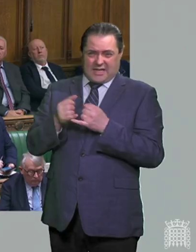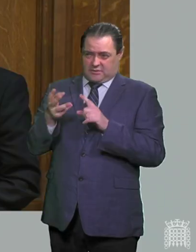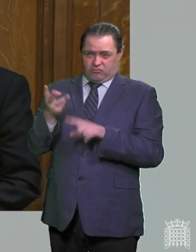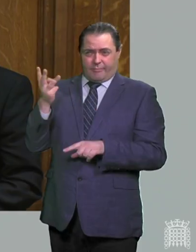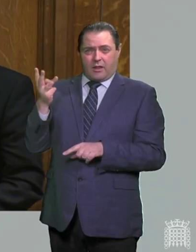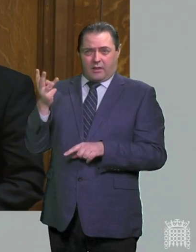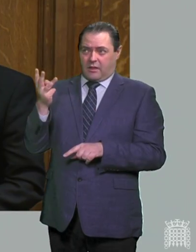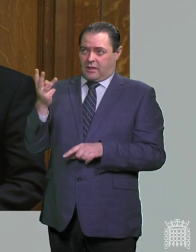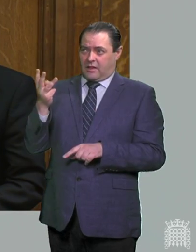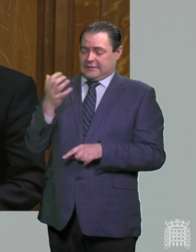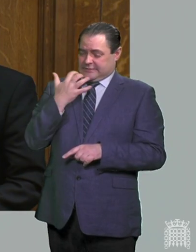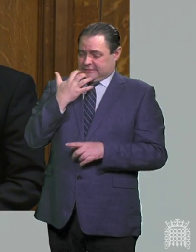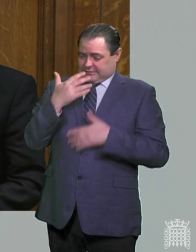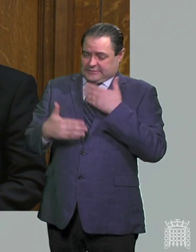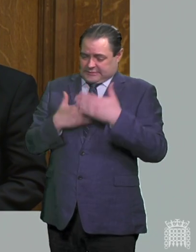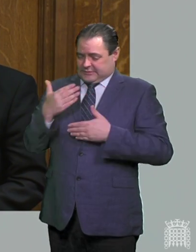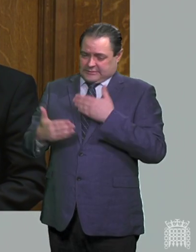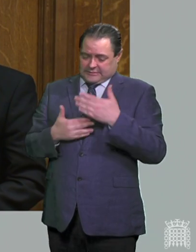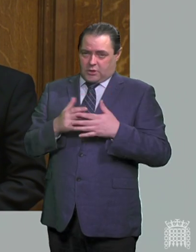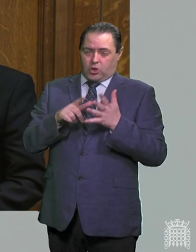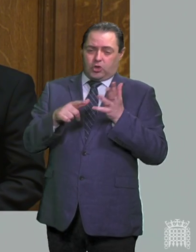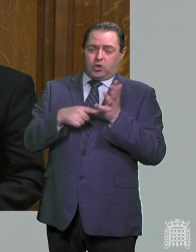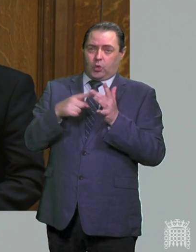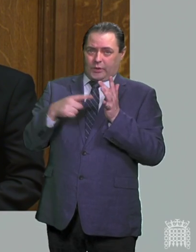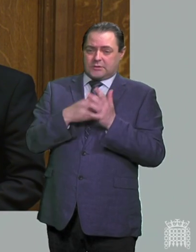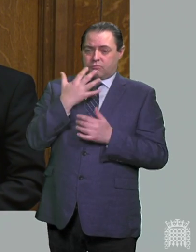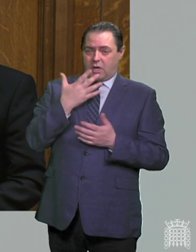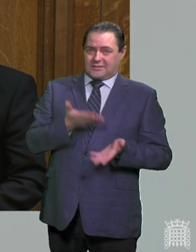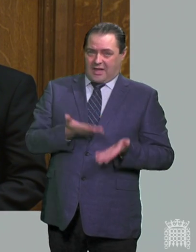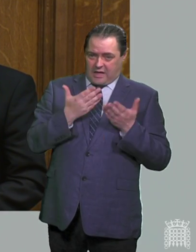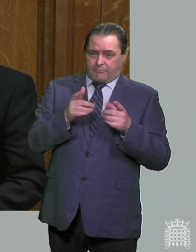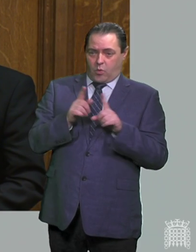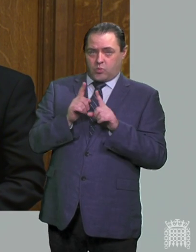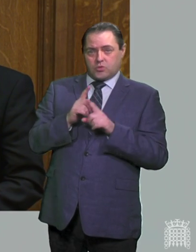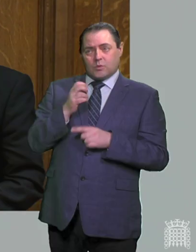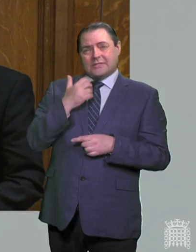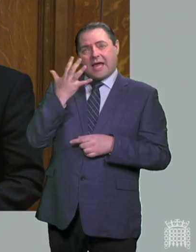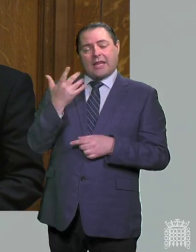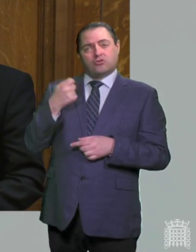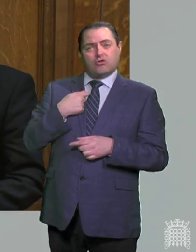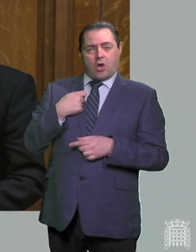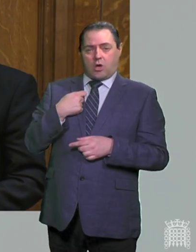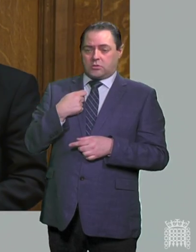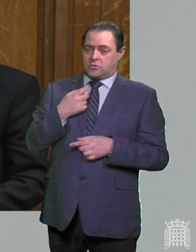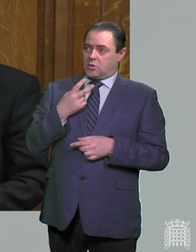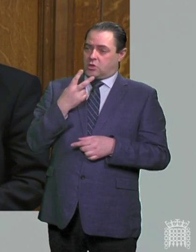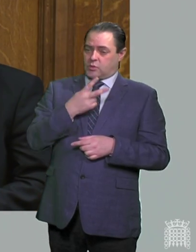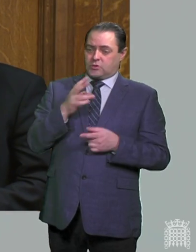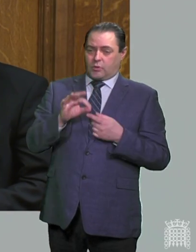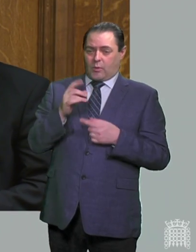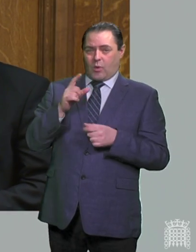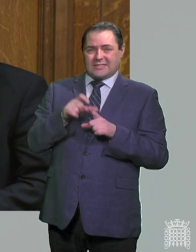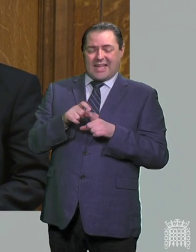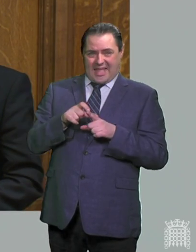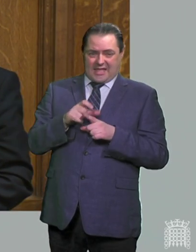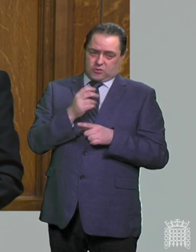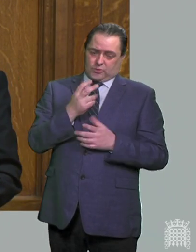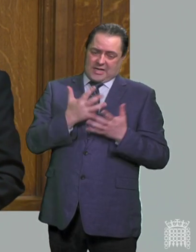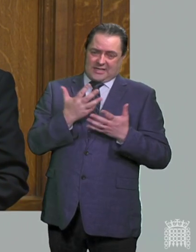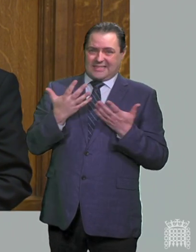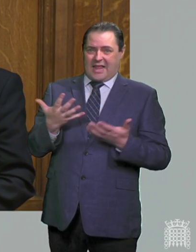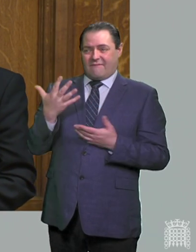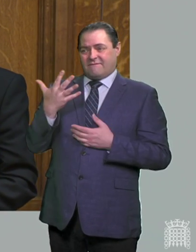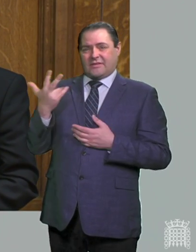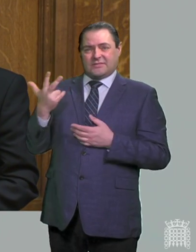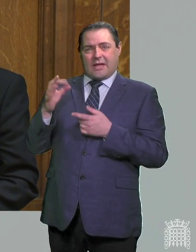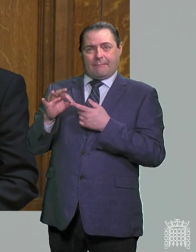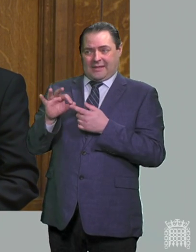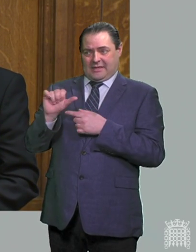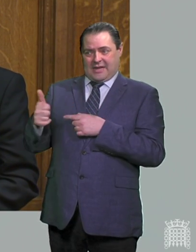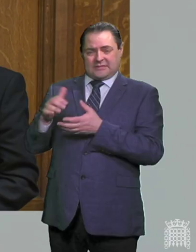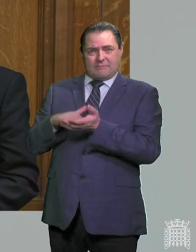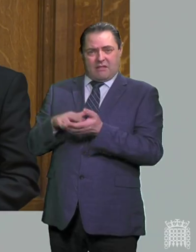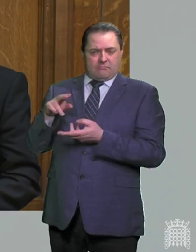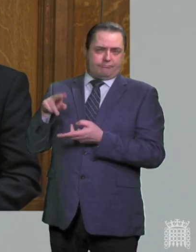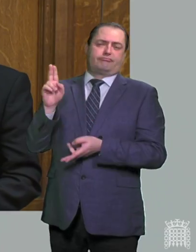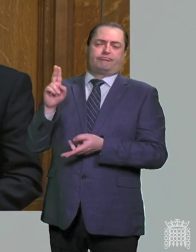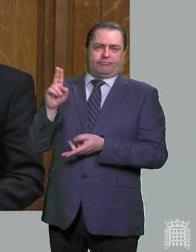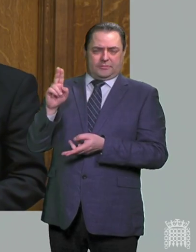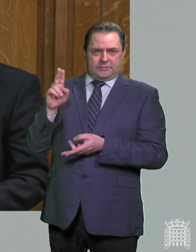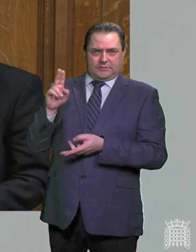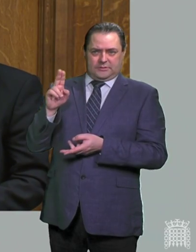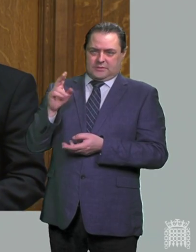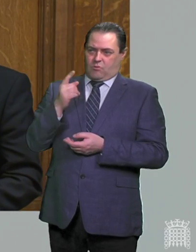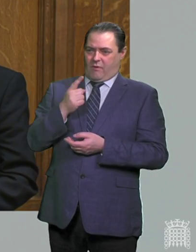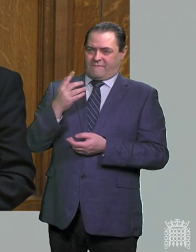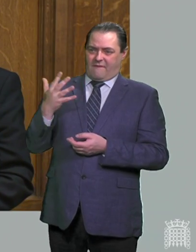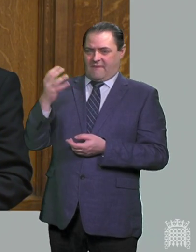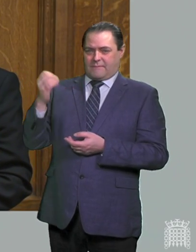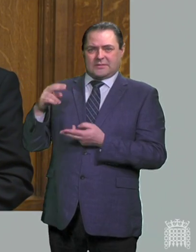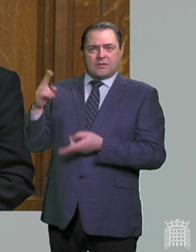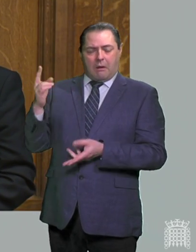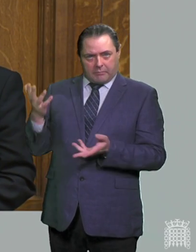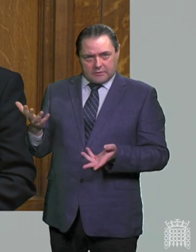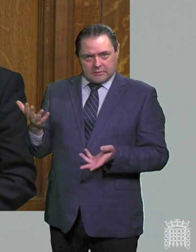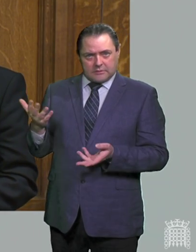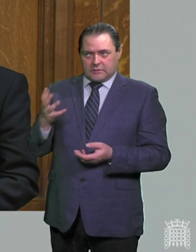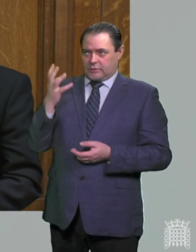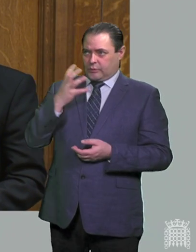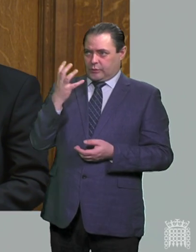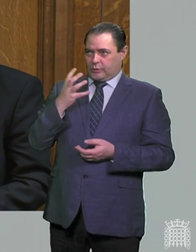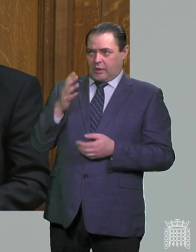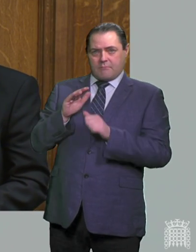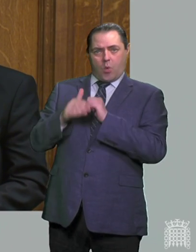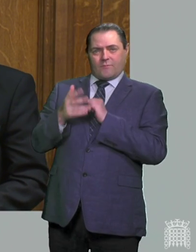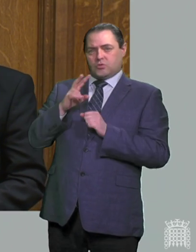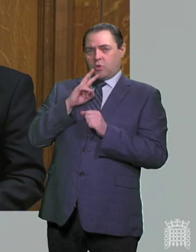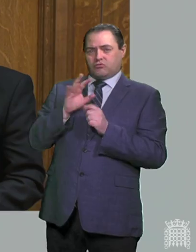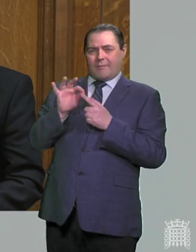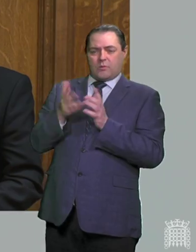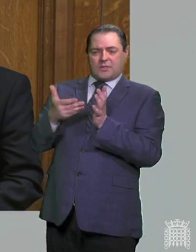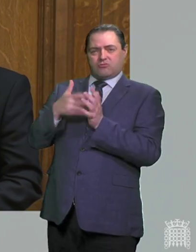They have not just endured the energy unit price increase; daily electricity standing charges have gone up from an average of 22p in 2019 to 58p from next month, an increase of 155% in standing charges—over £200 a year.